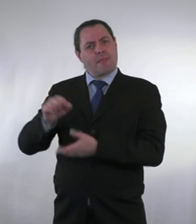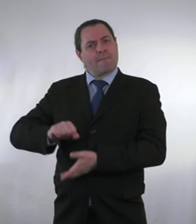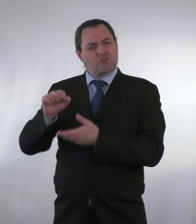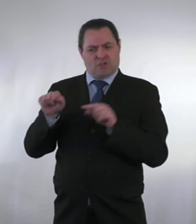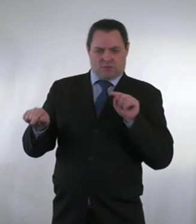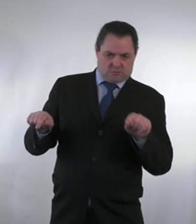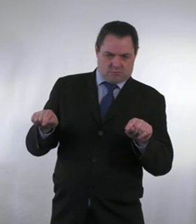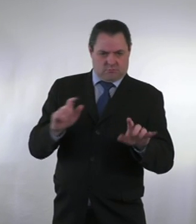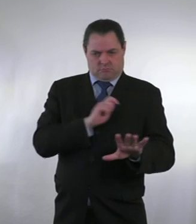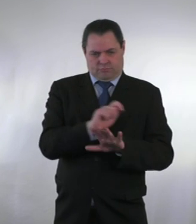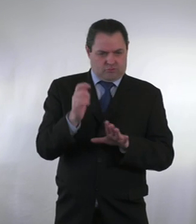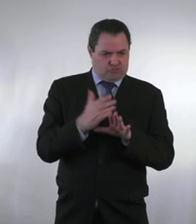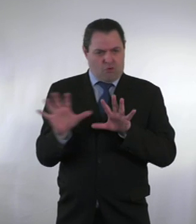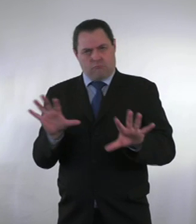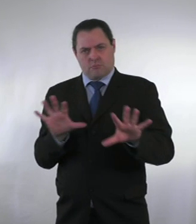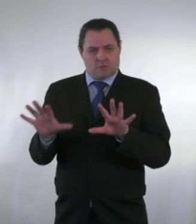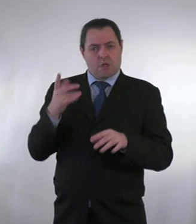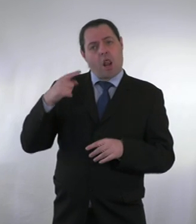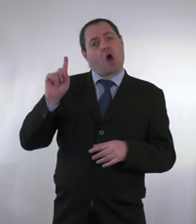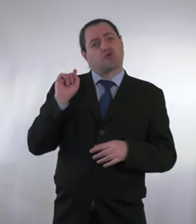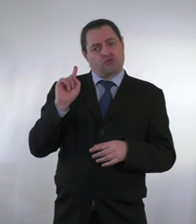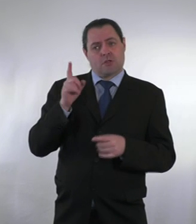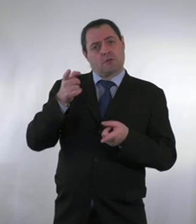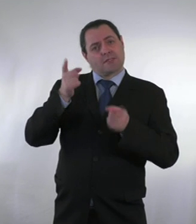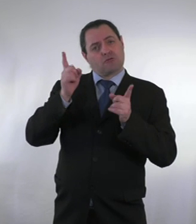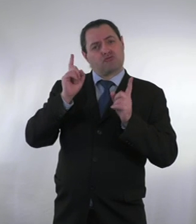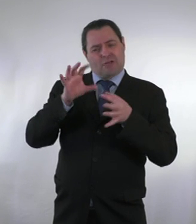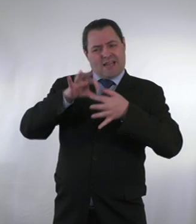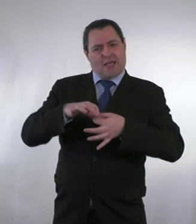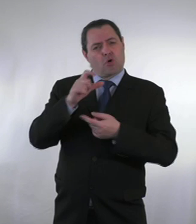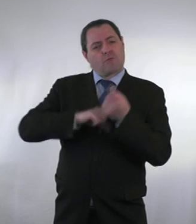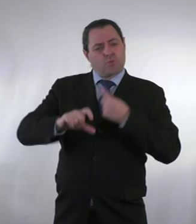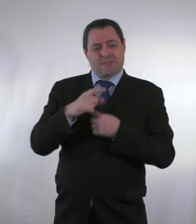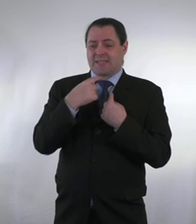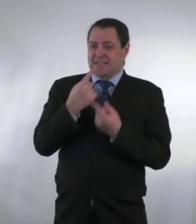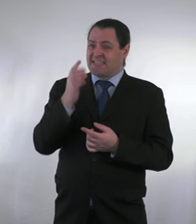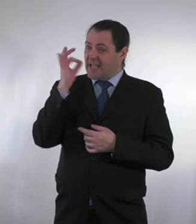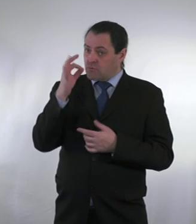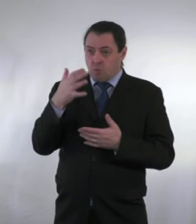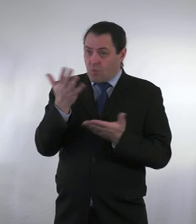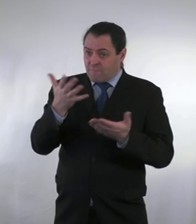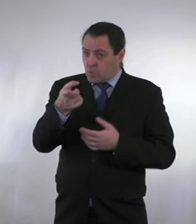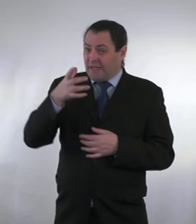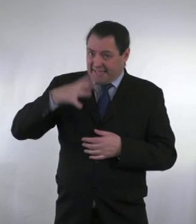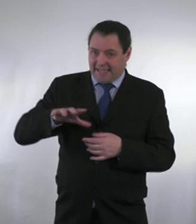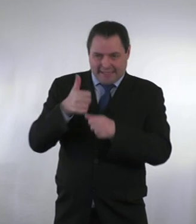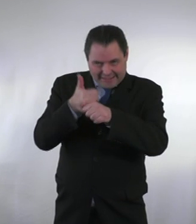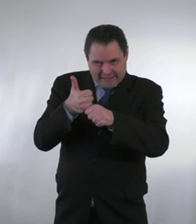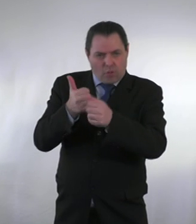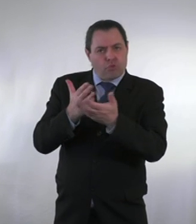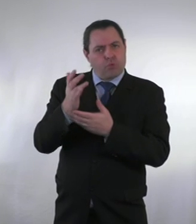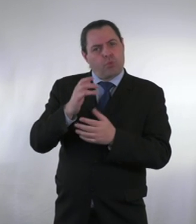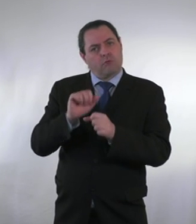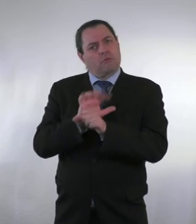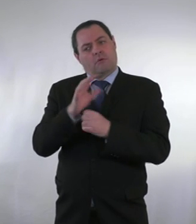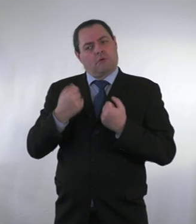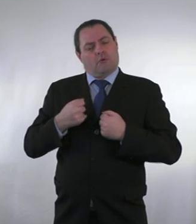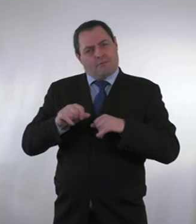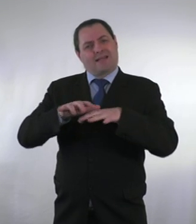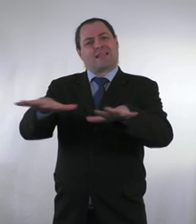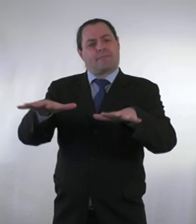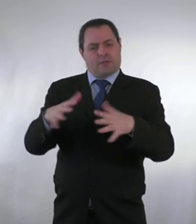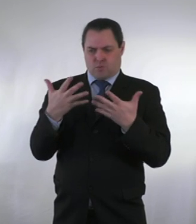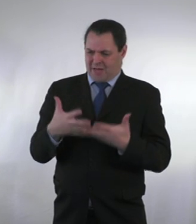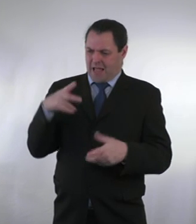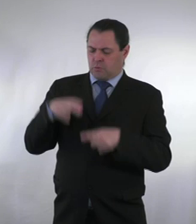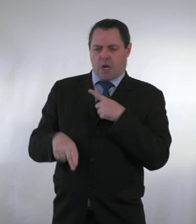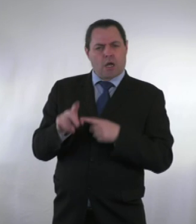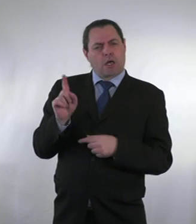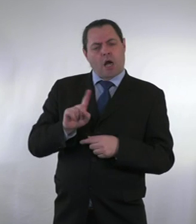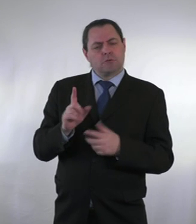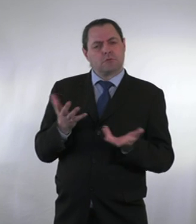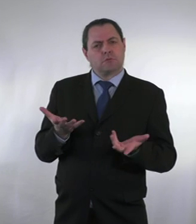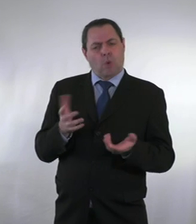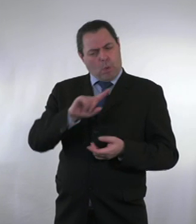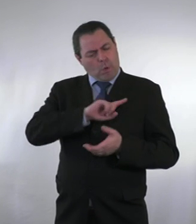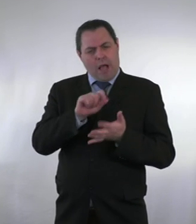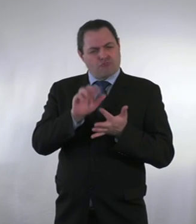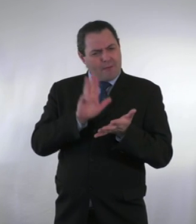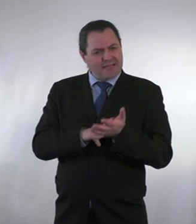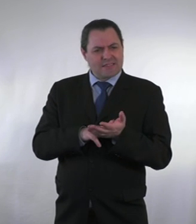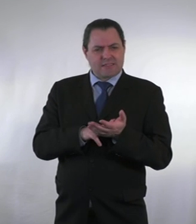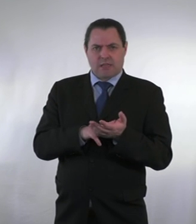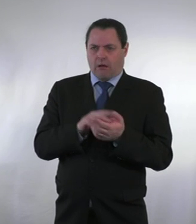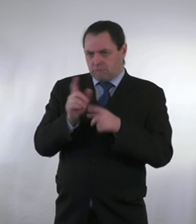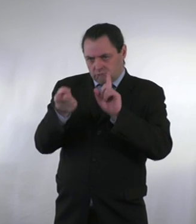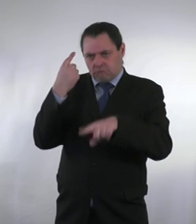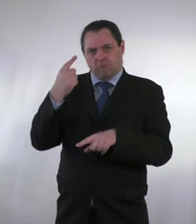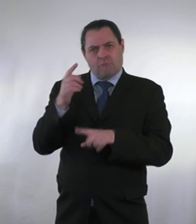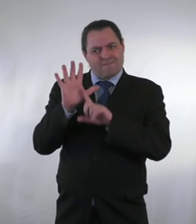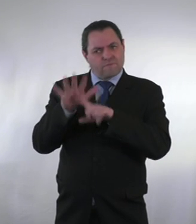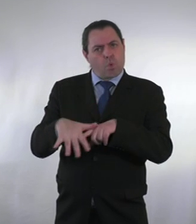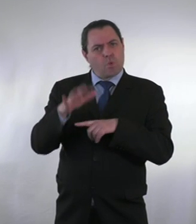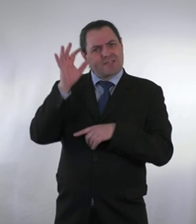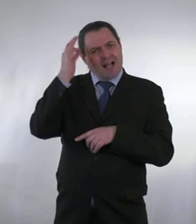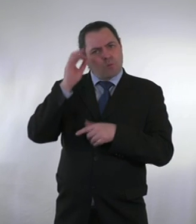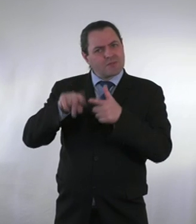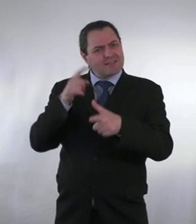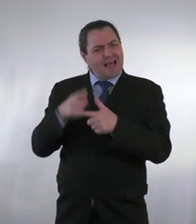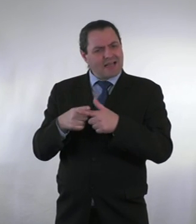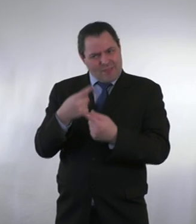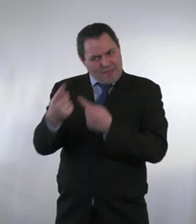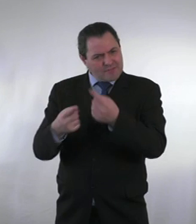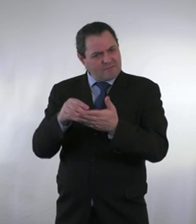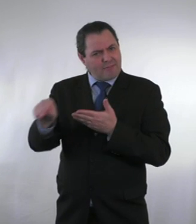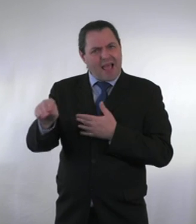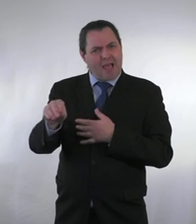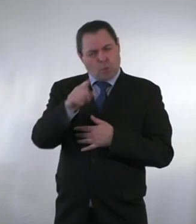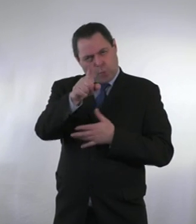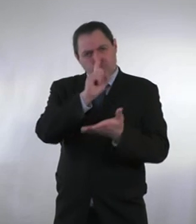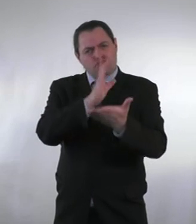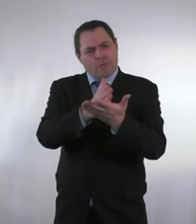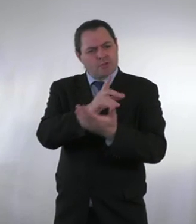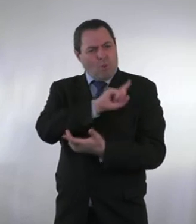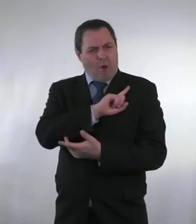Last year, the Secretary of State for Housing, Communities and Local Government promised councils “whatever it takes” to get through the pandemic, so why is the Prime Minister dropping a council tax bombshell and asking my constituents to pay for his promises?